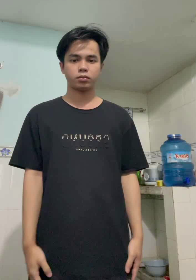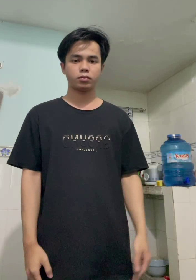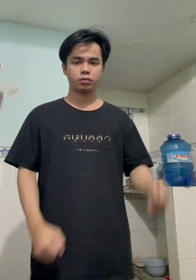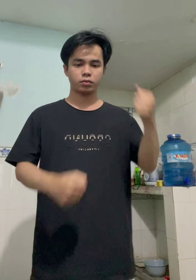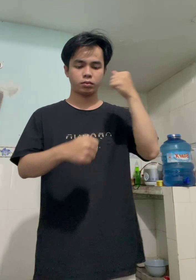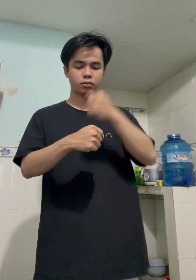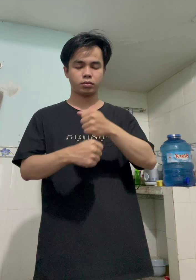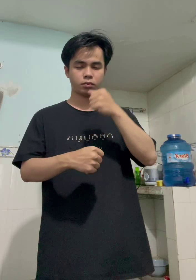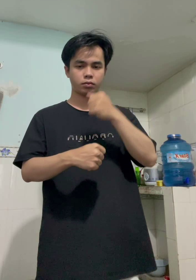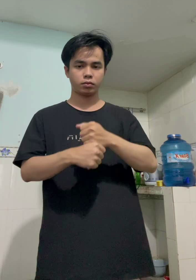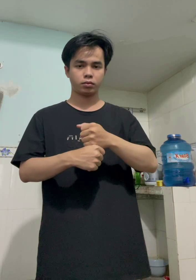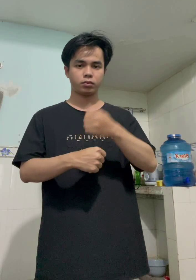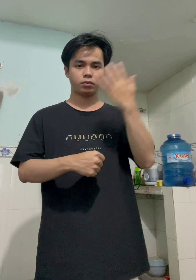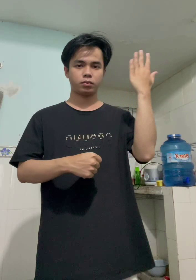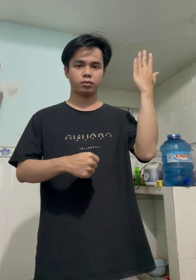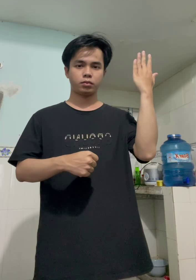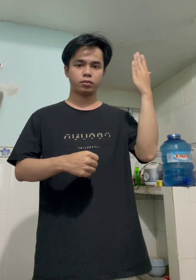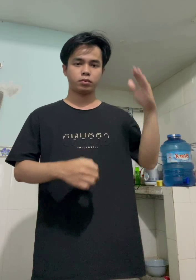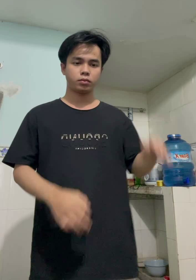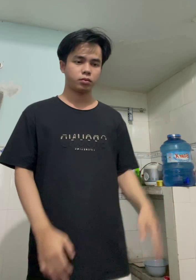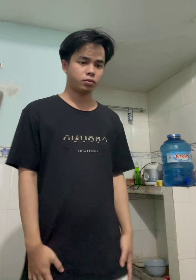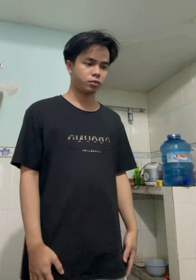that nghiep